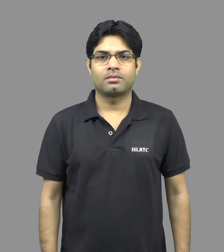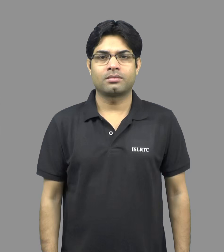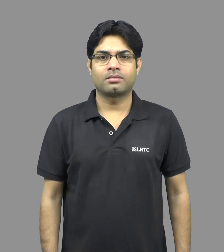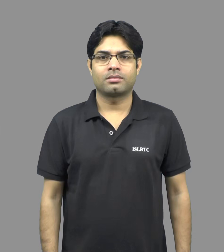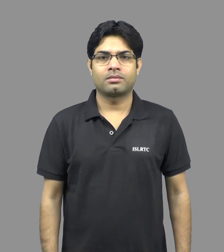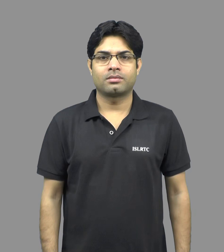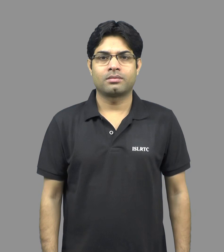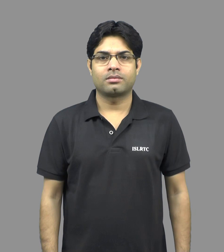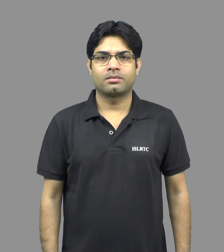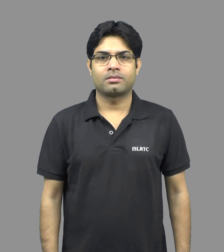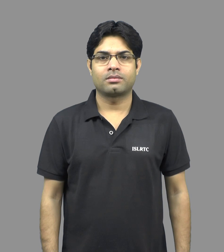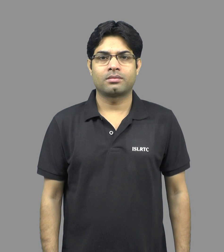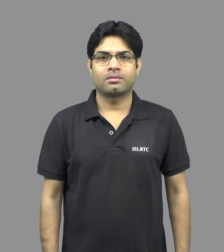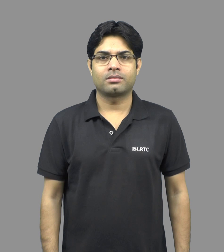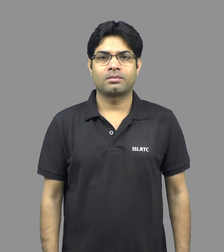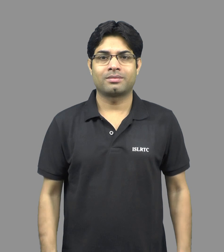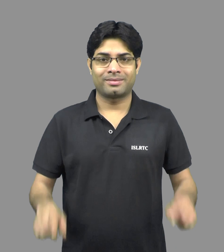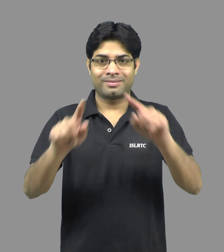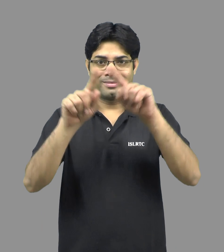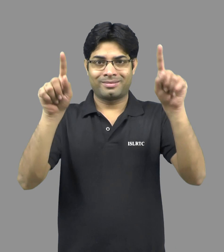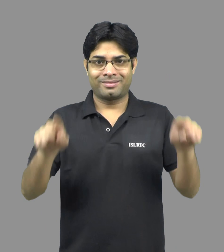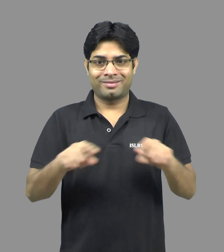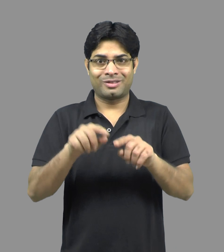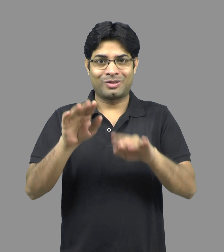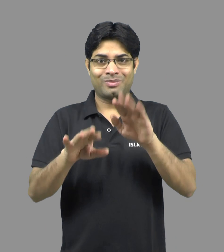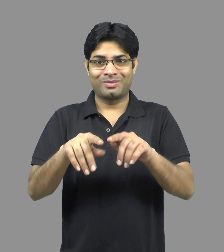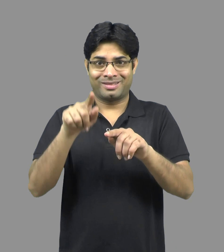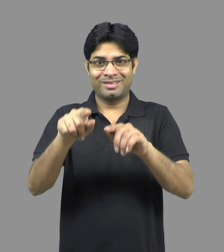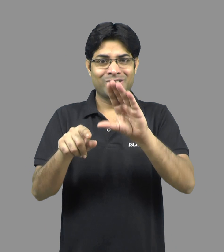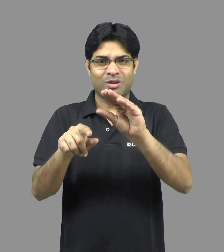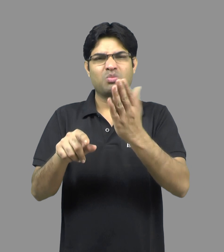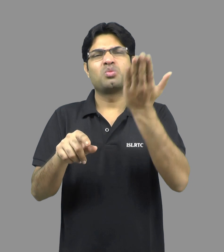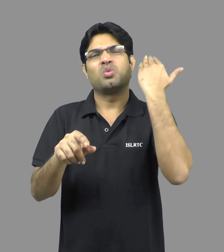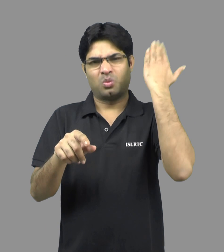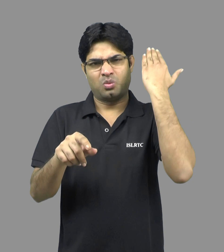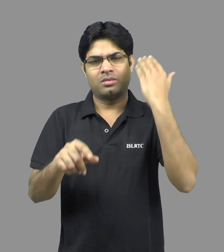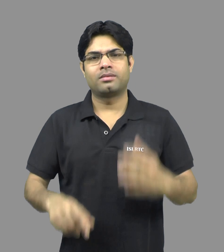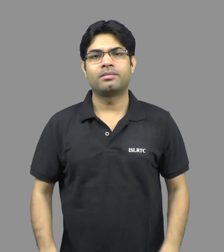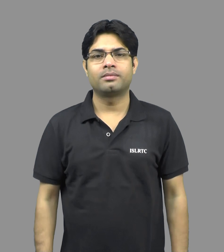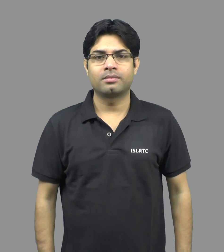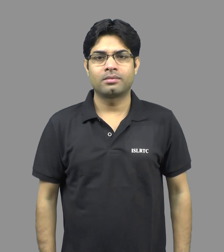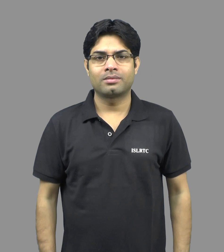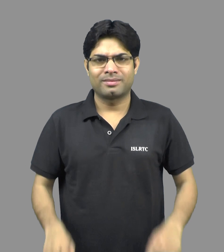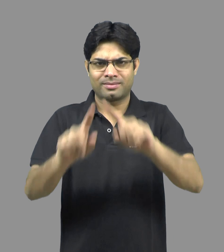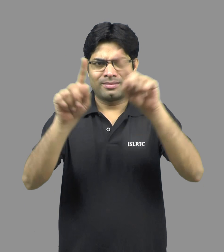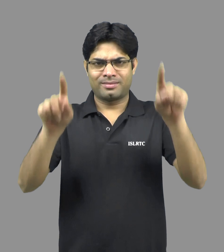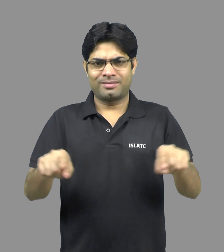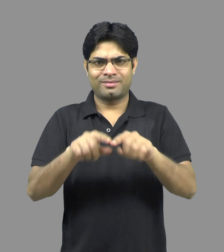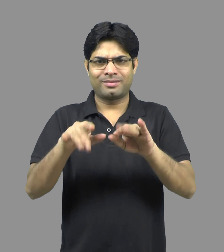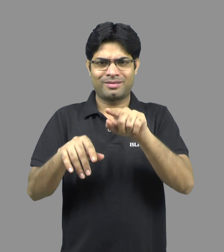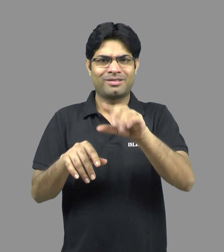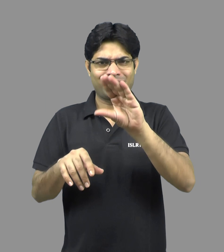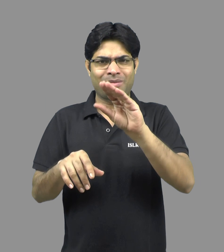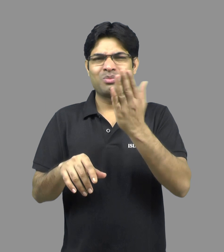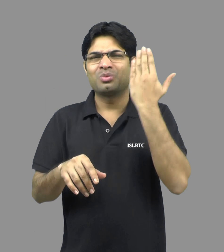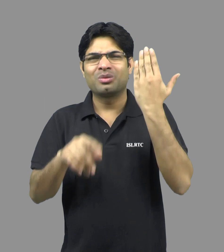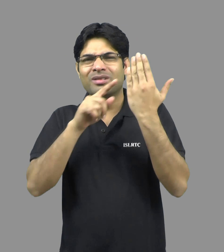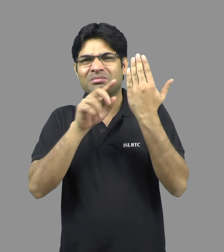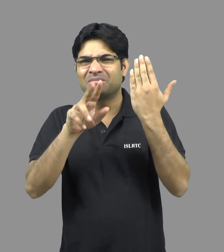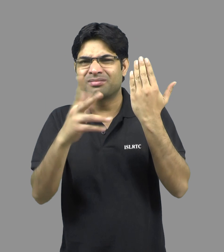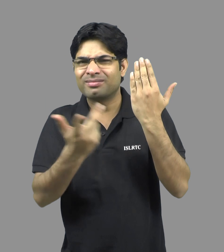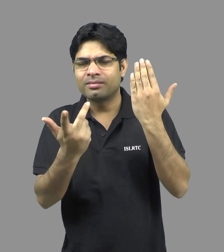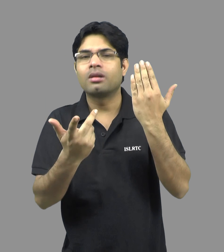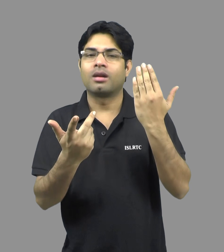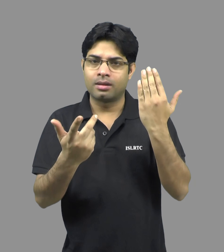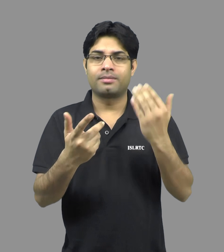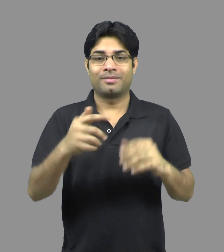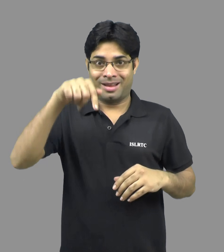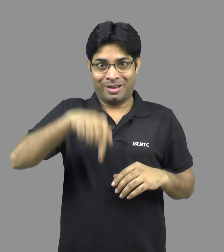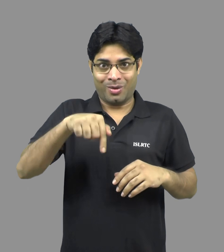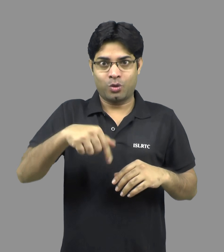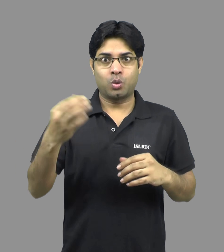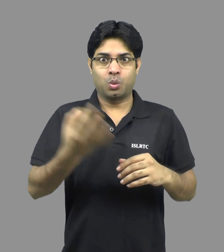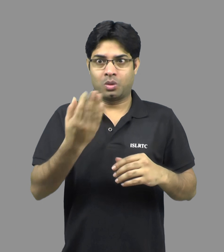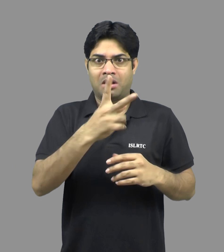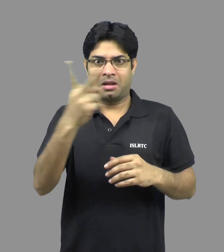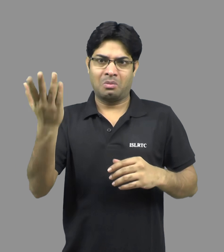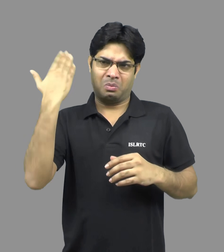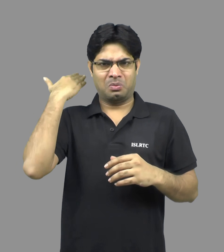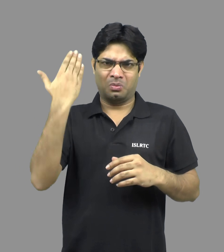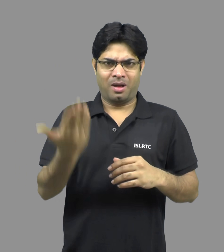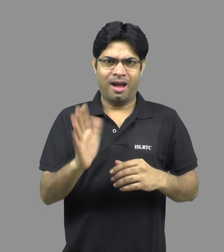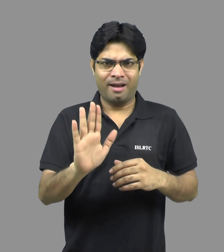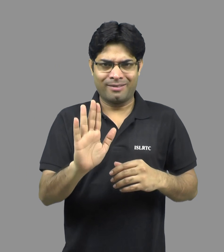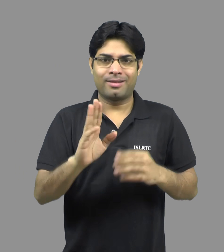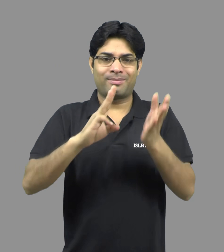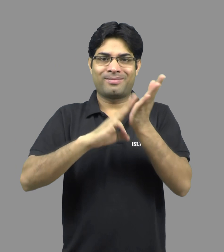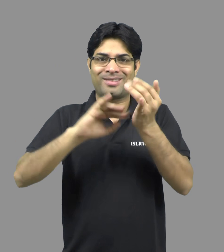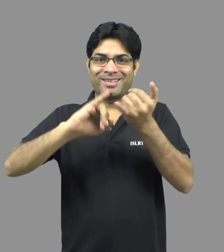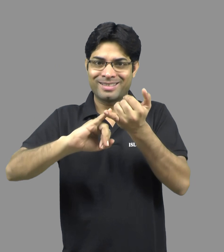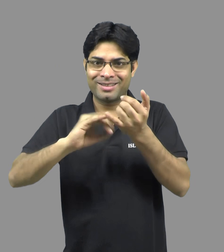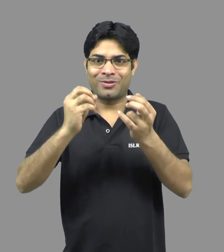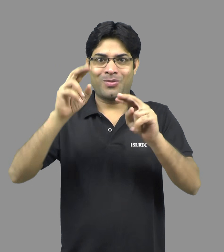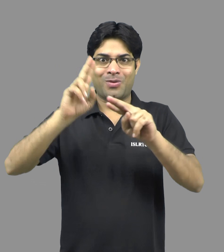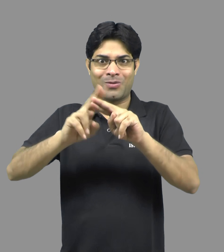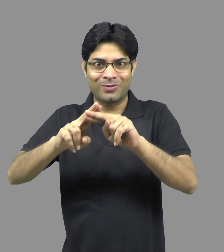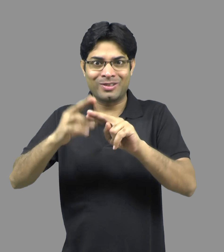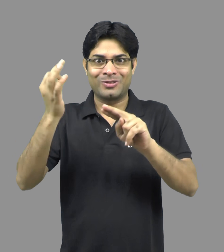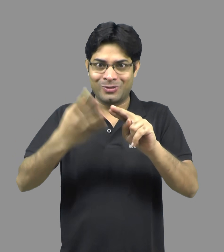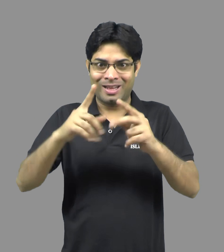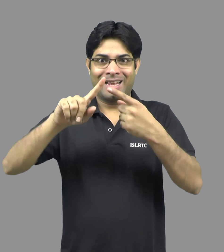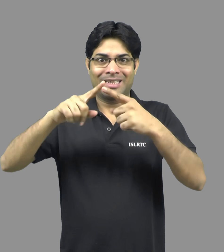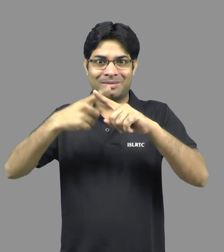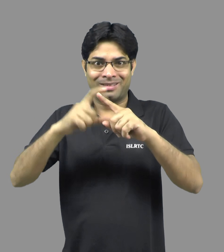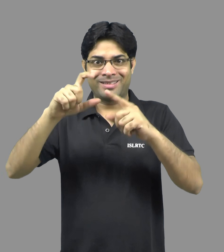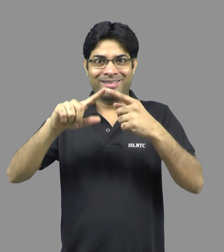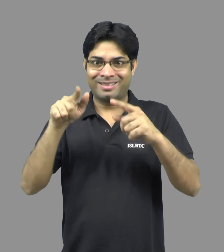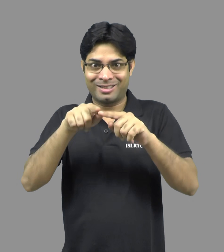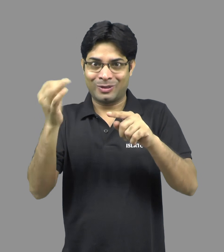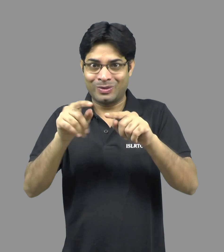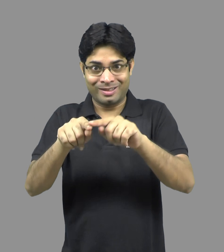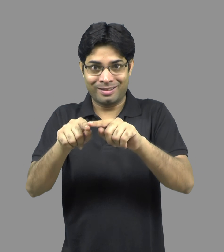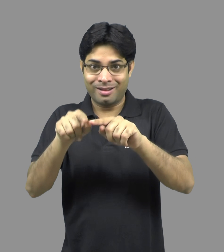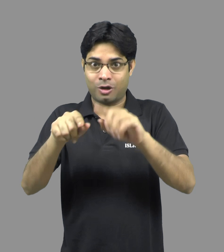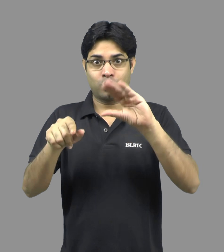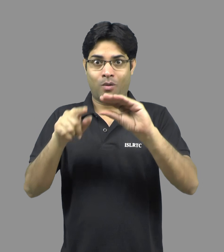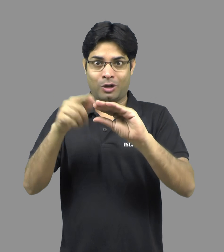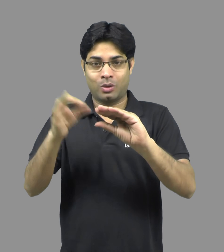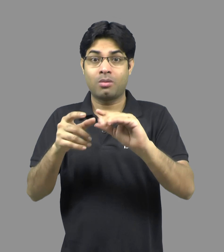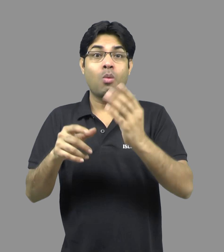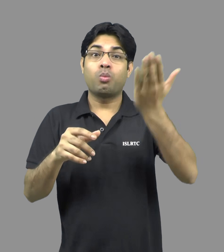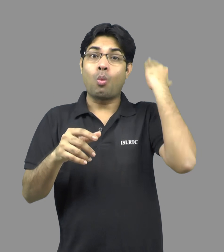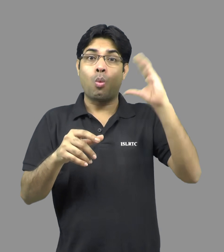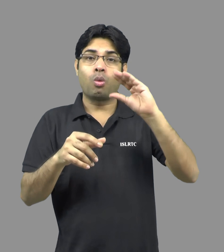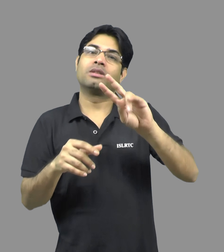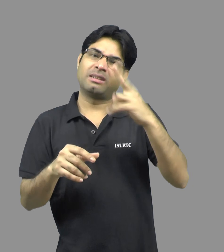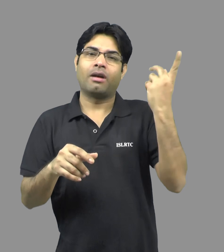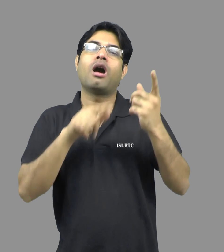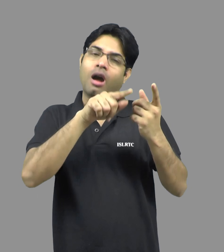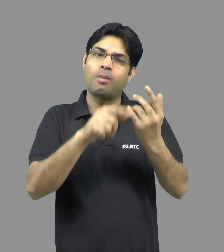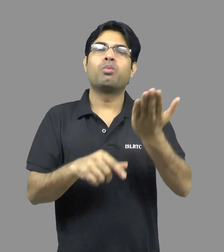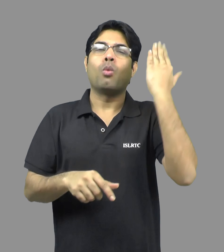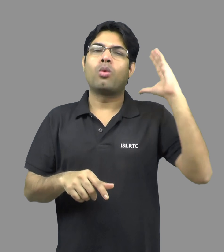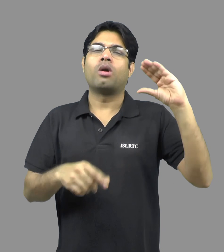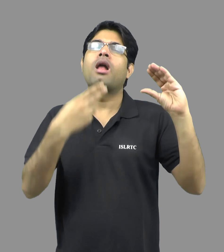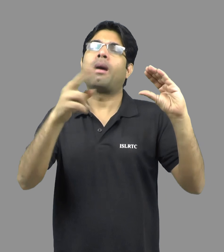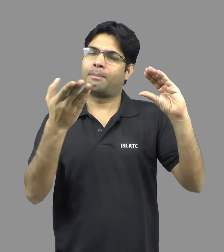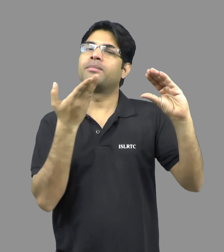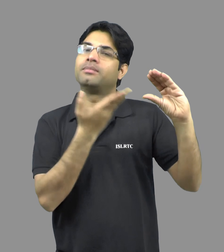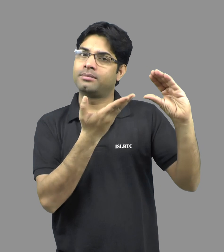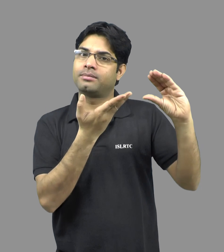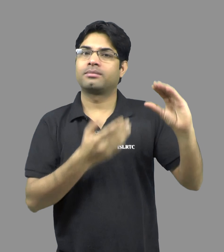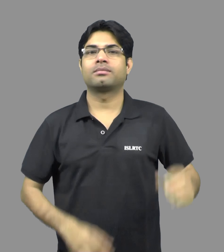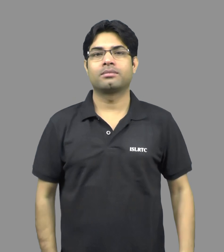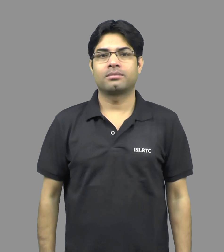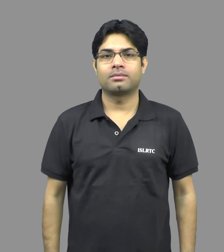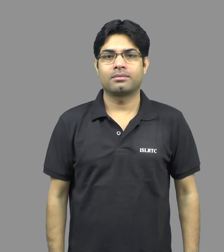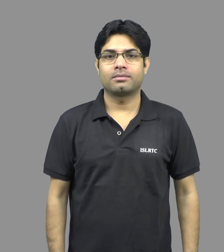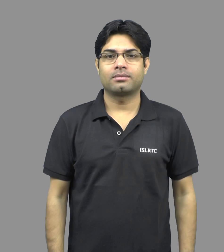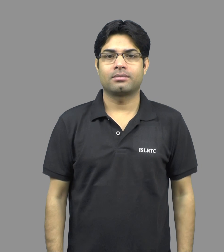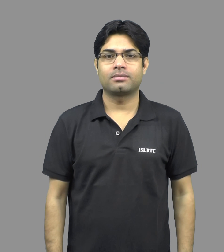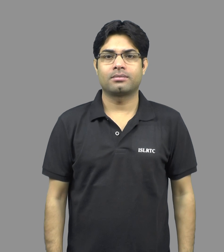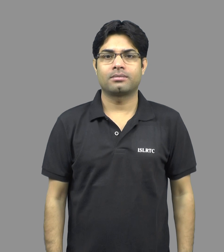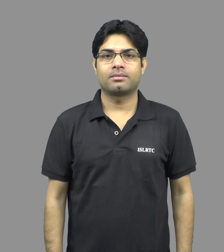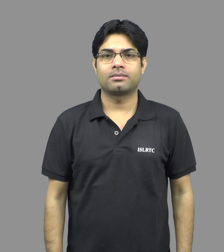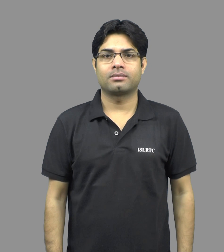Linux